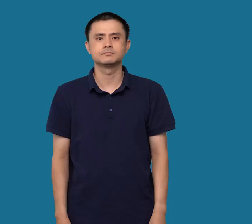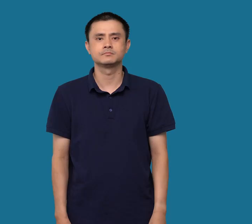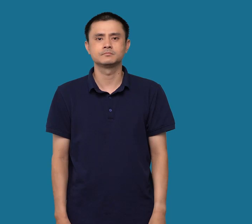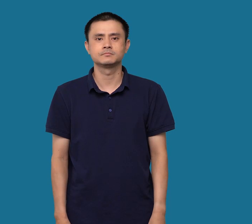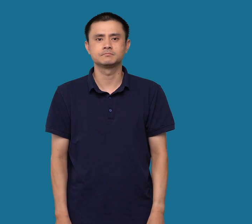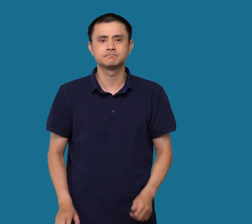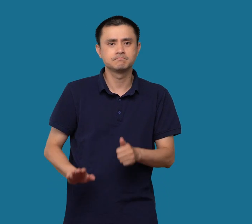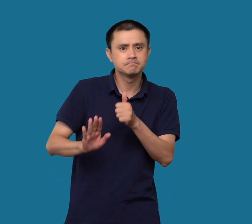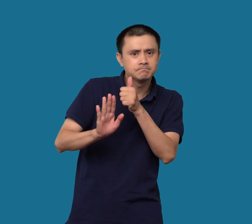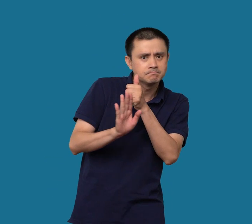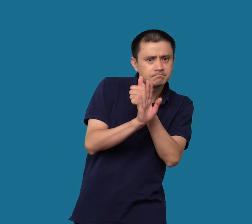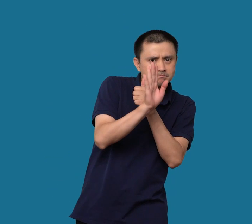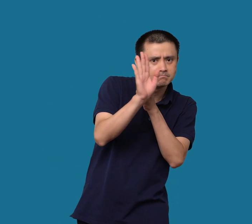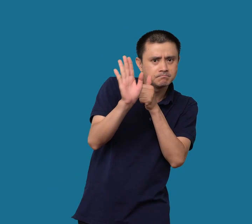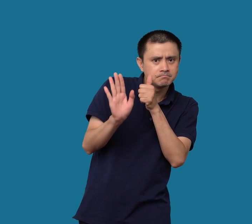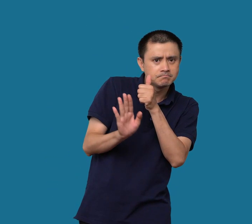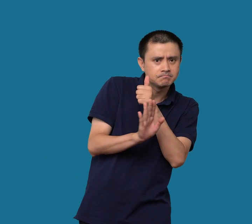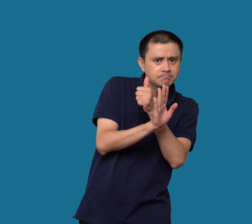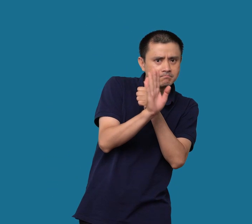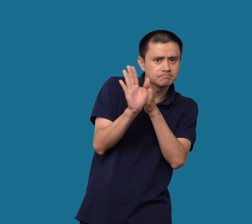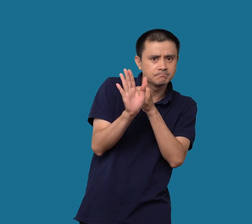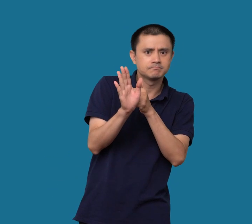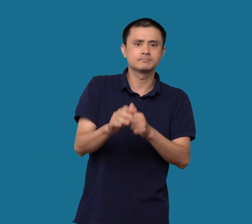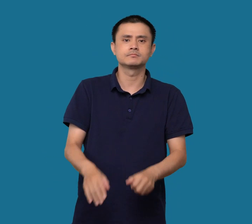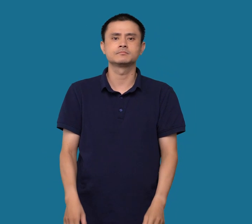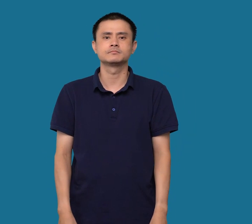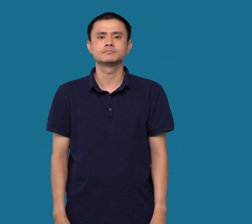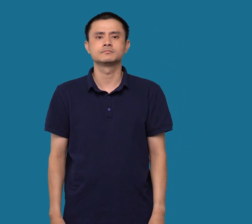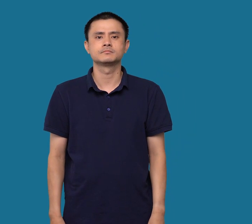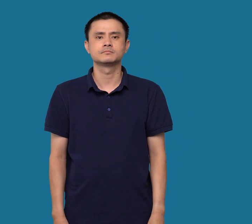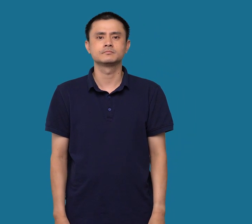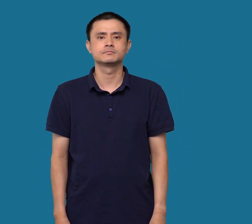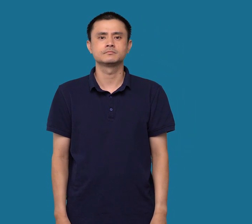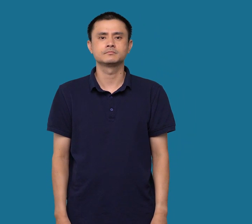tự vệ